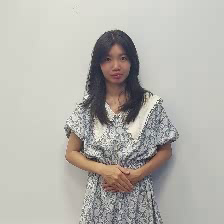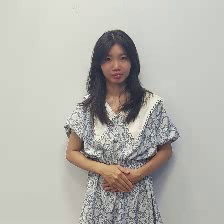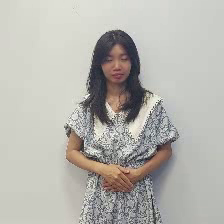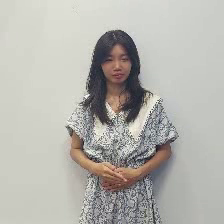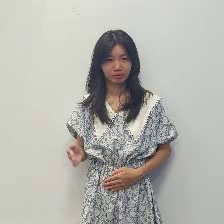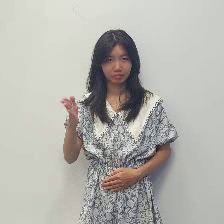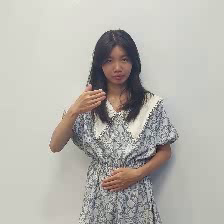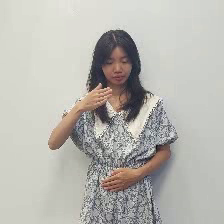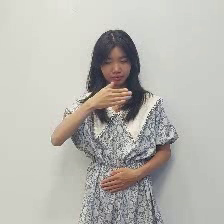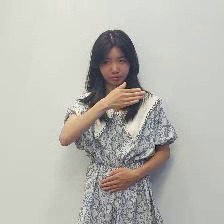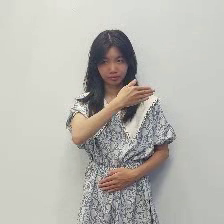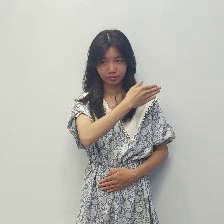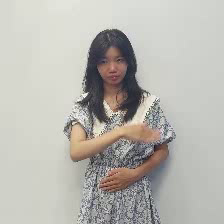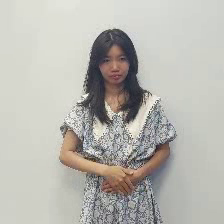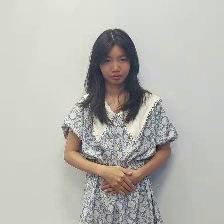Cá